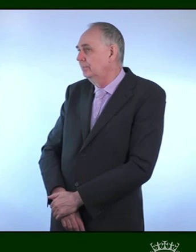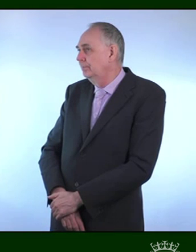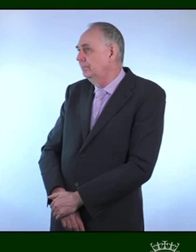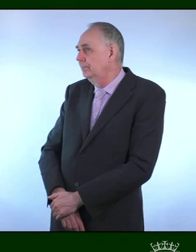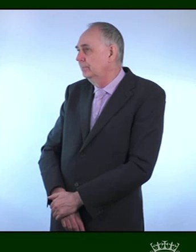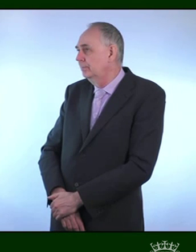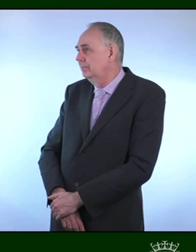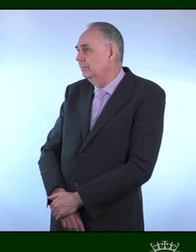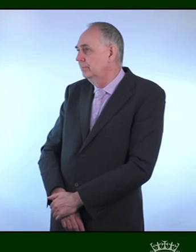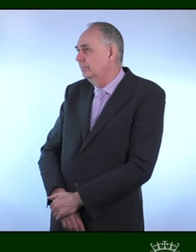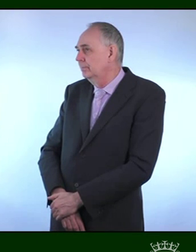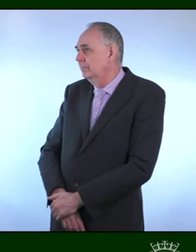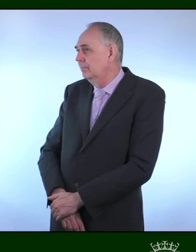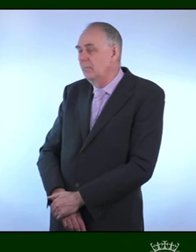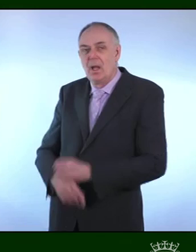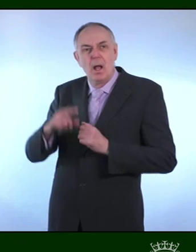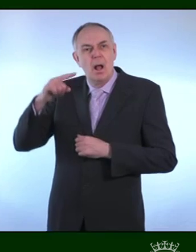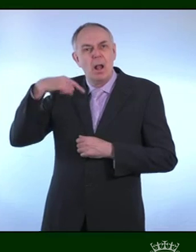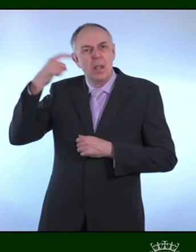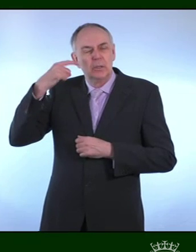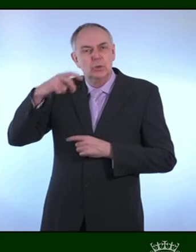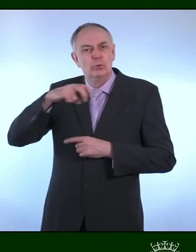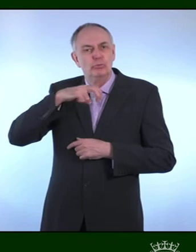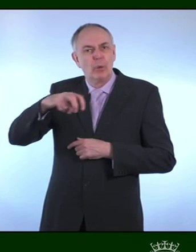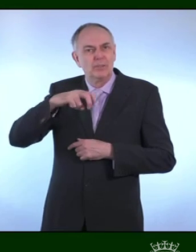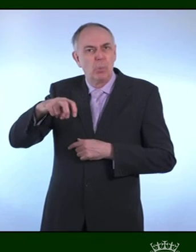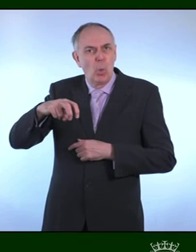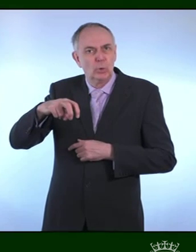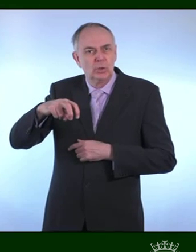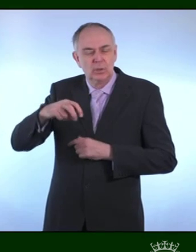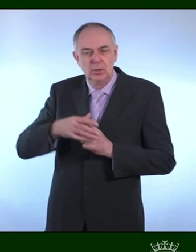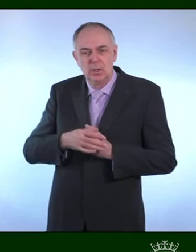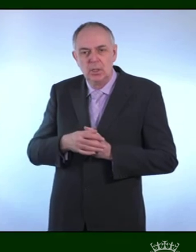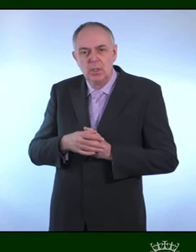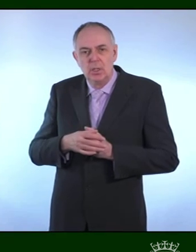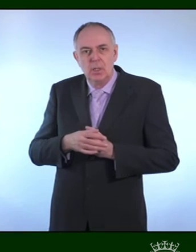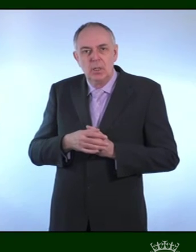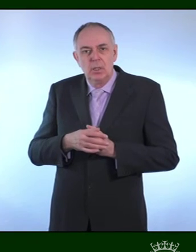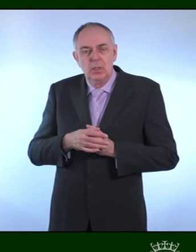London transport services have been severely curtailed.